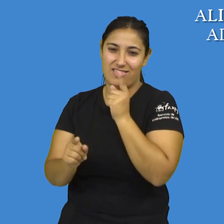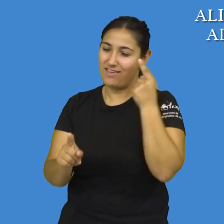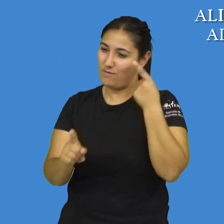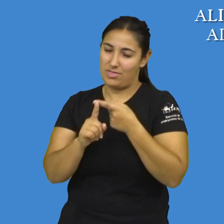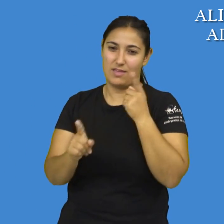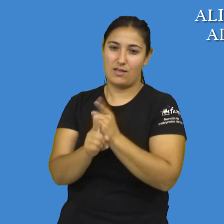objetivo